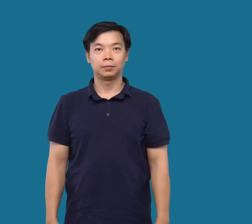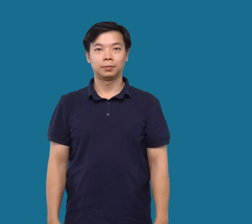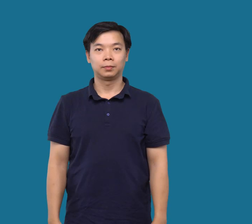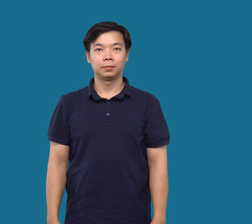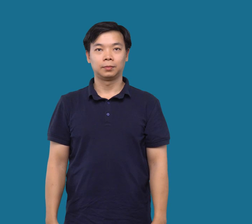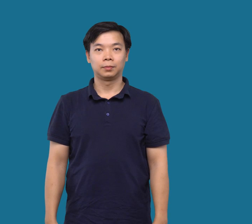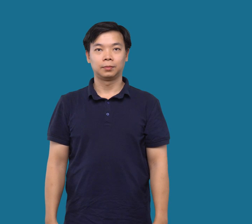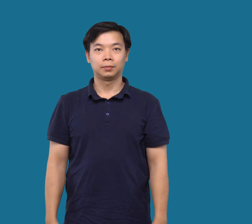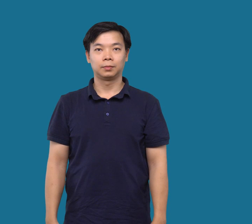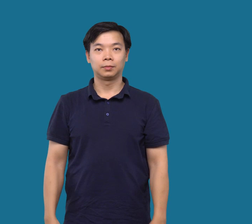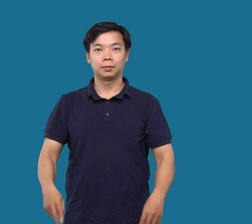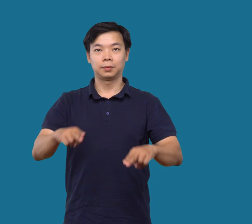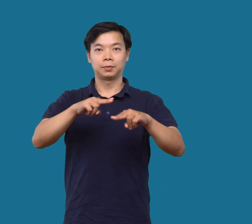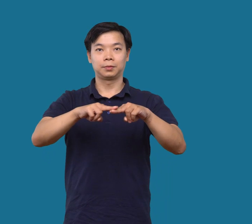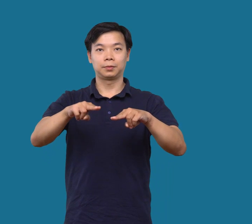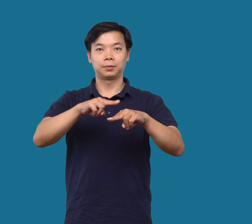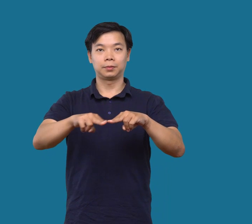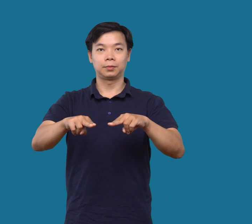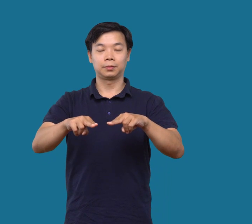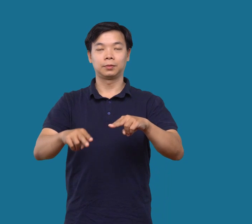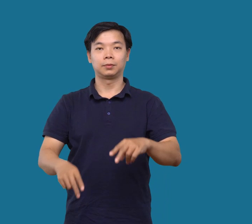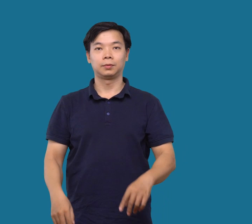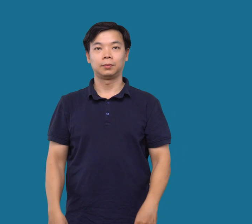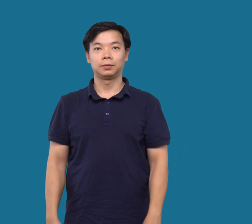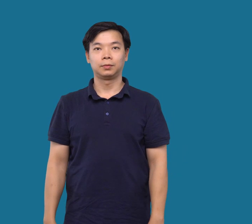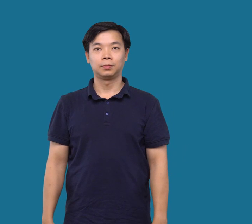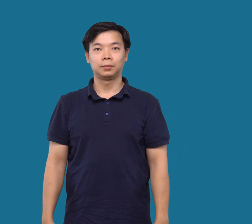quả khế